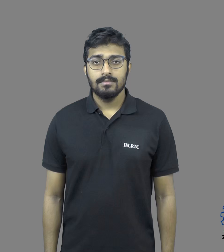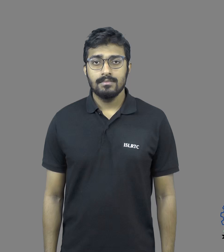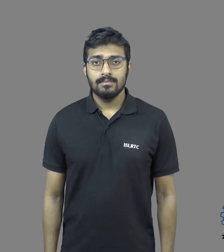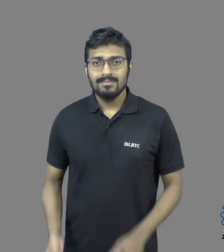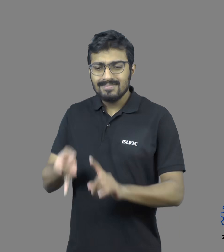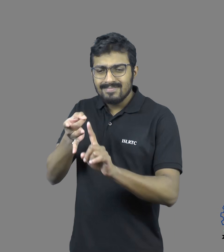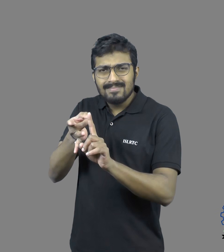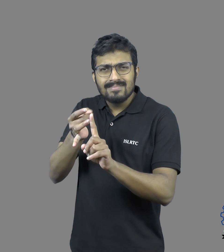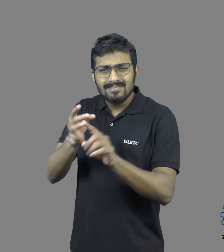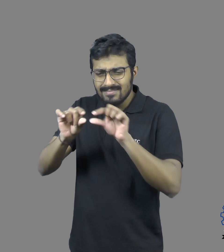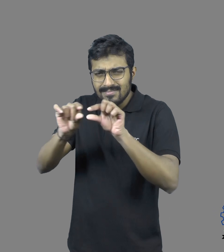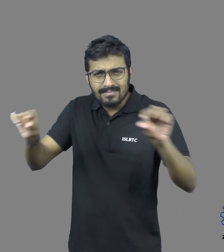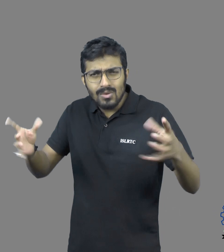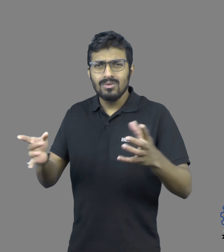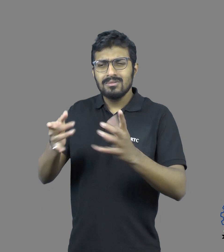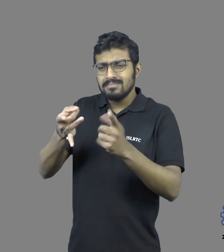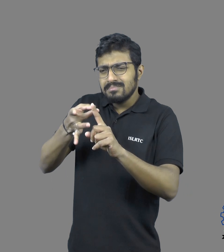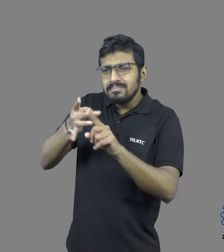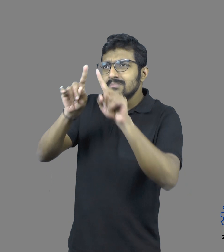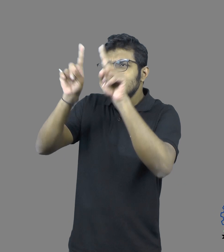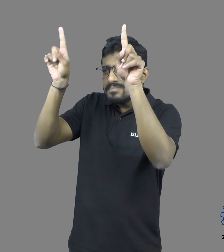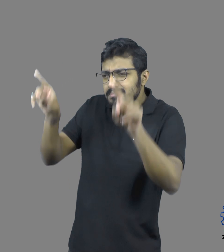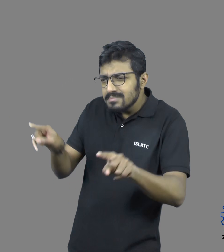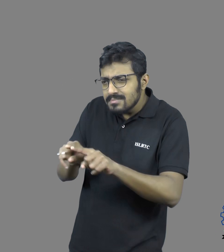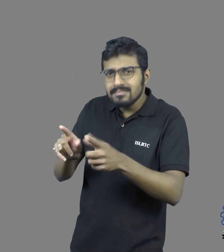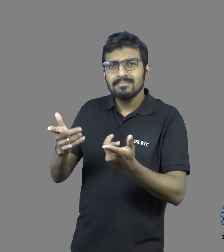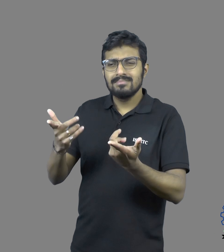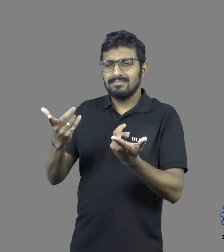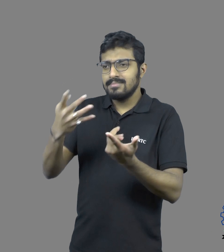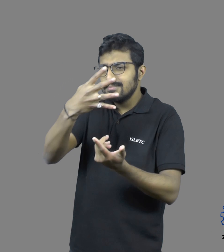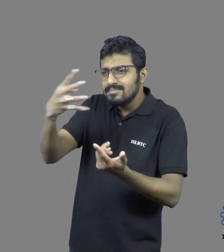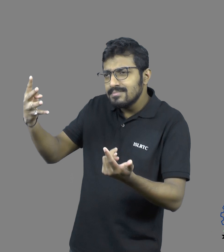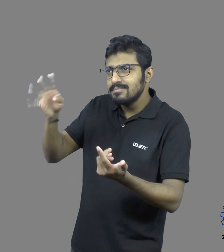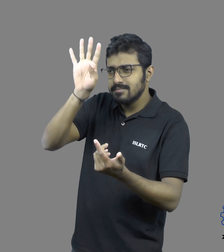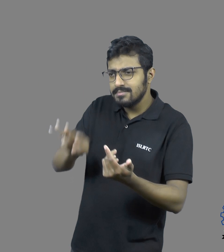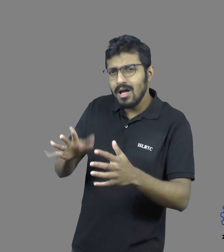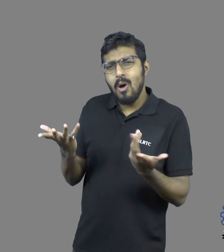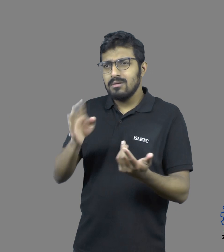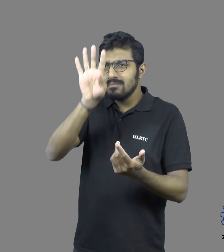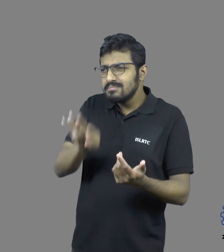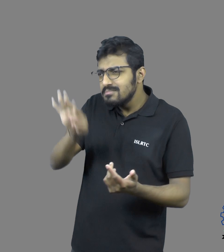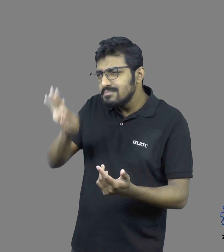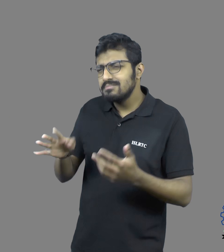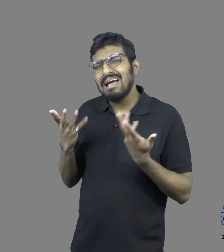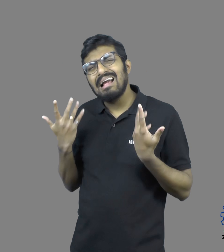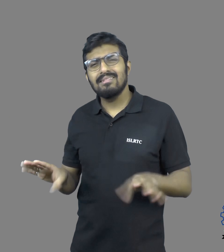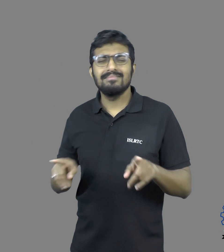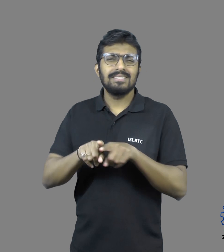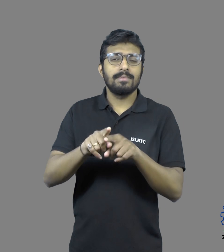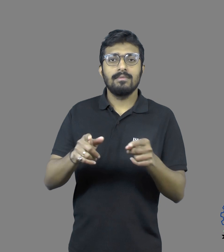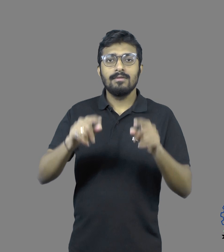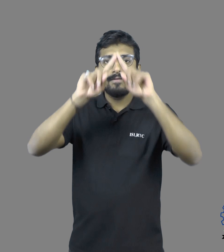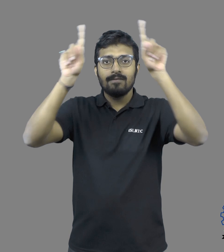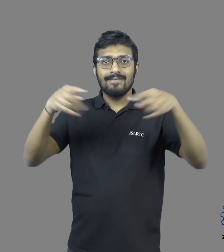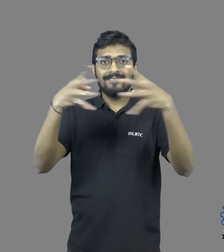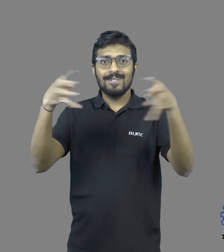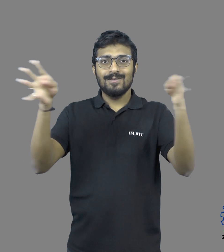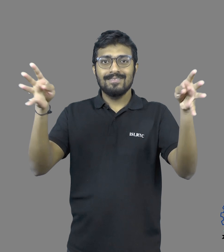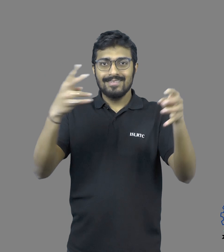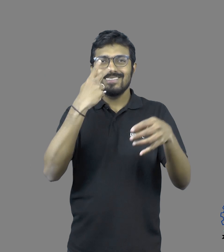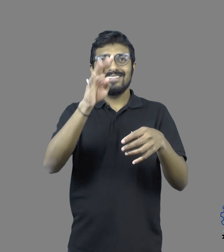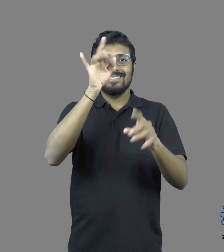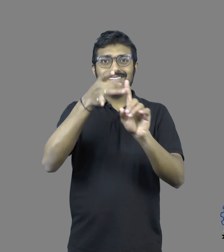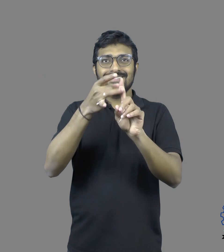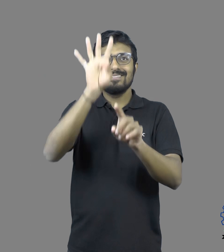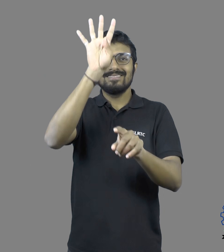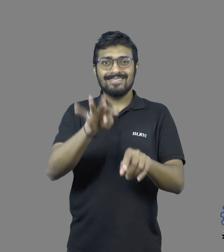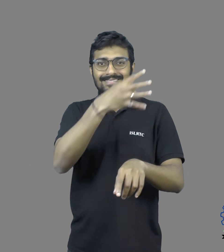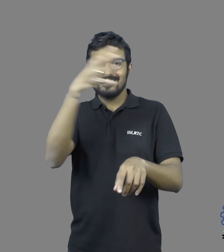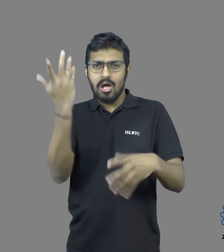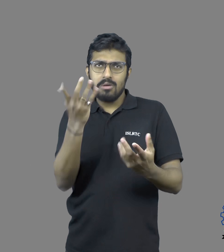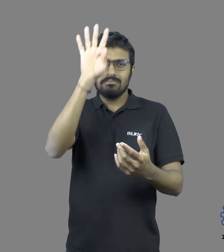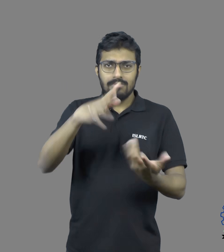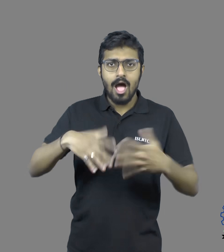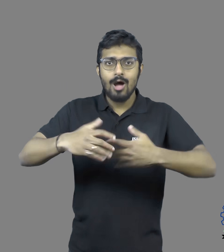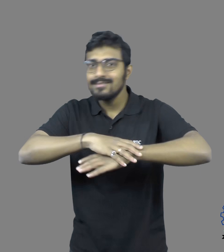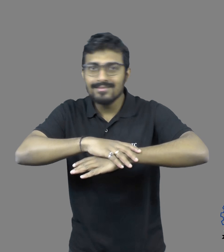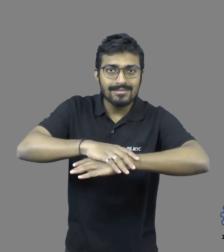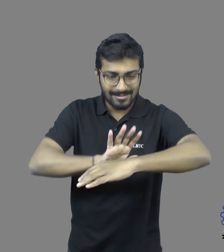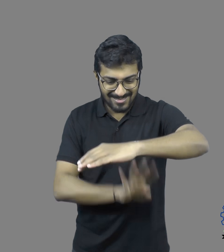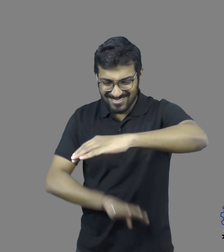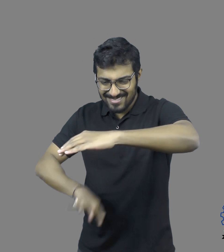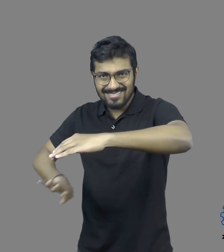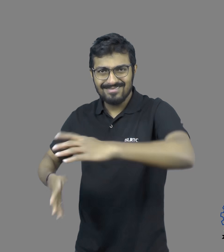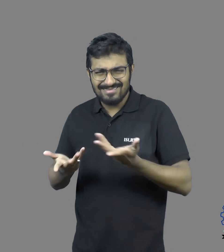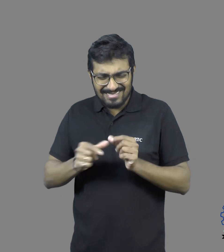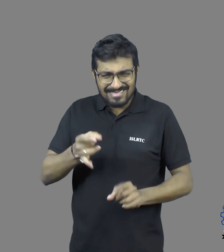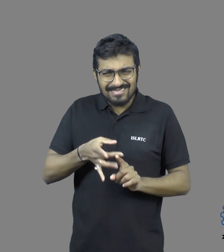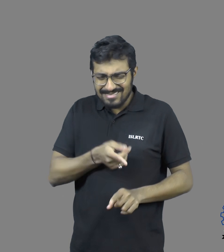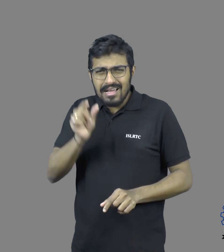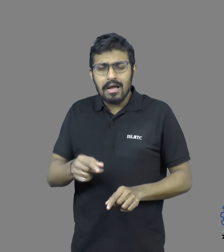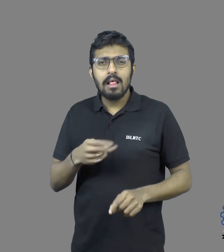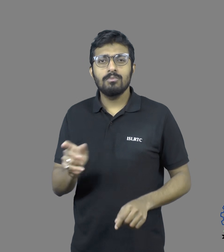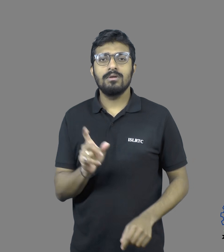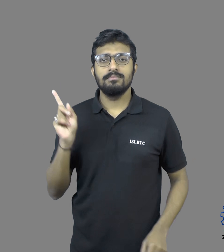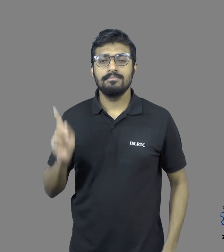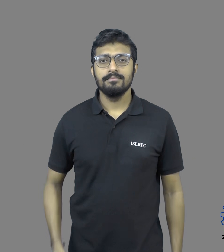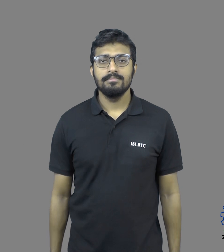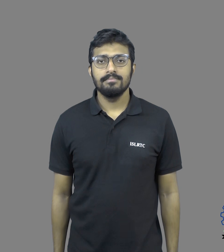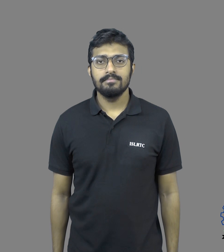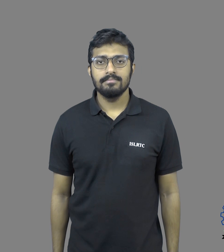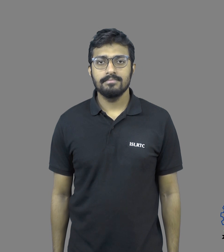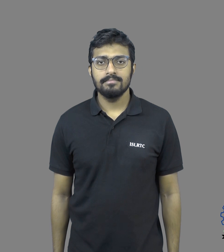Grill Grille Grillwork